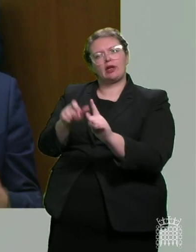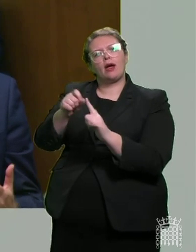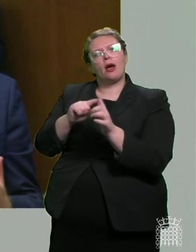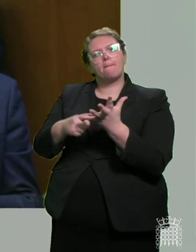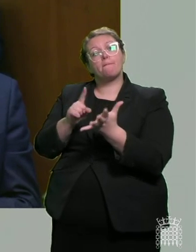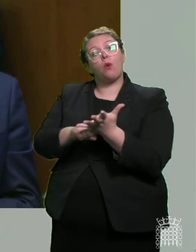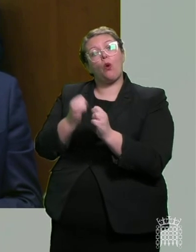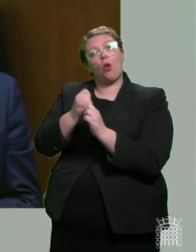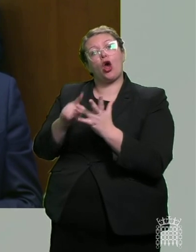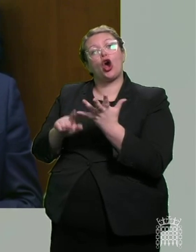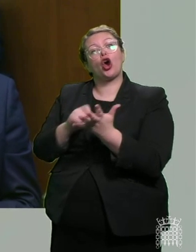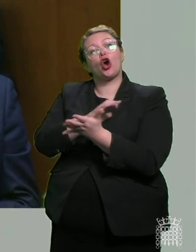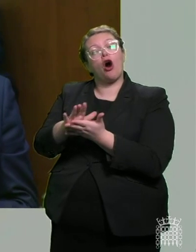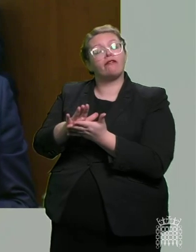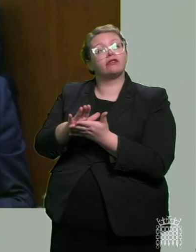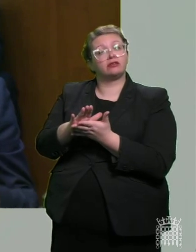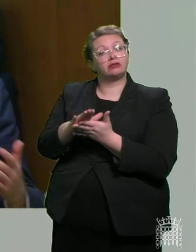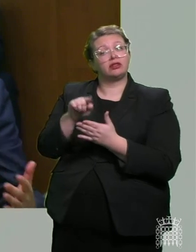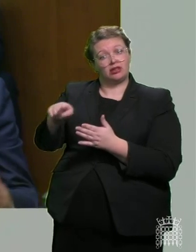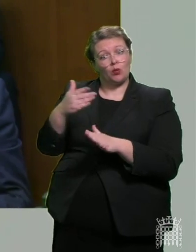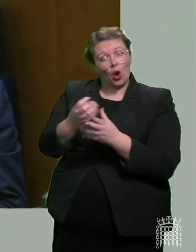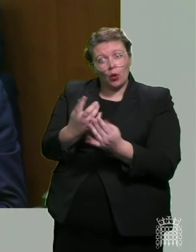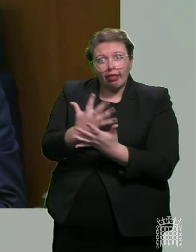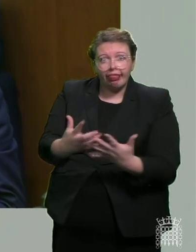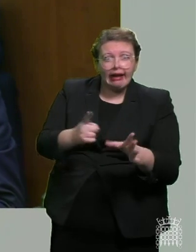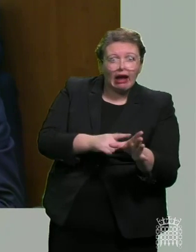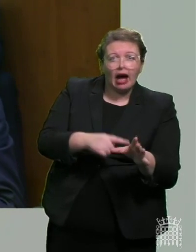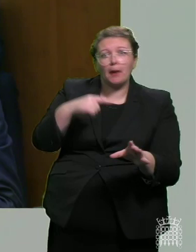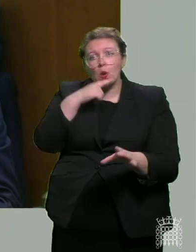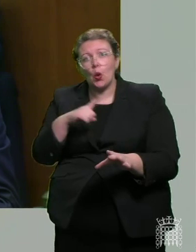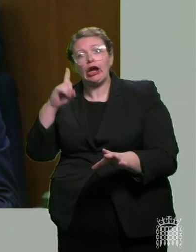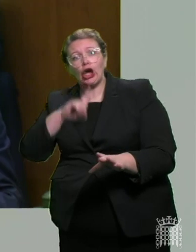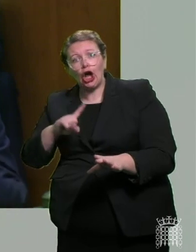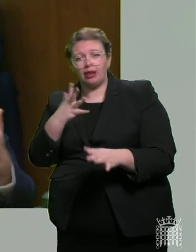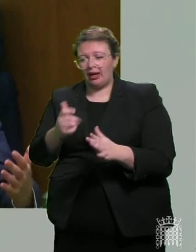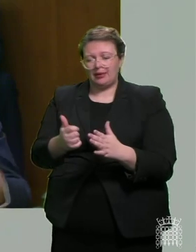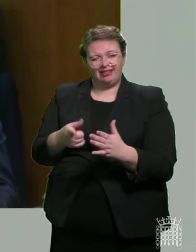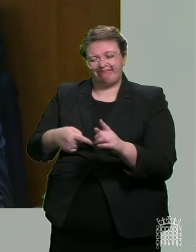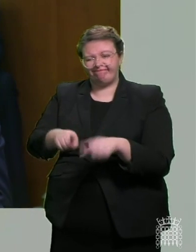They have to have a passenger locator form; they are kicked off the plane if they do not have it.